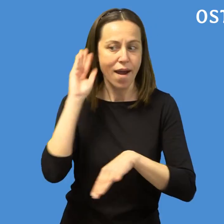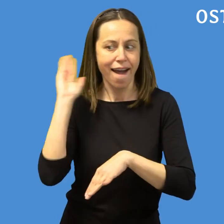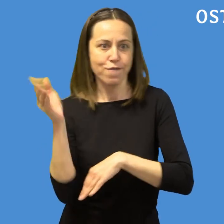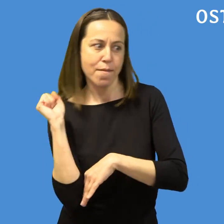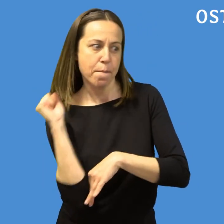afectar